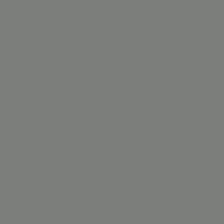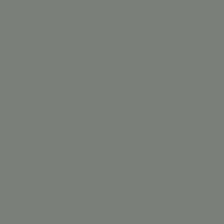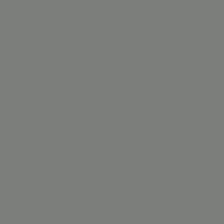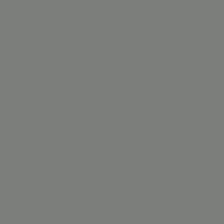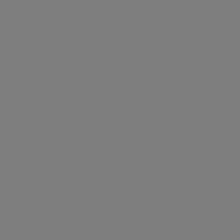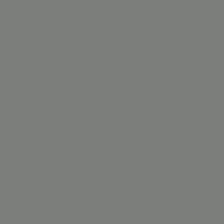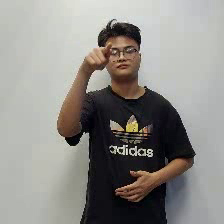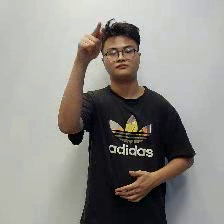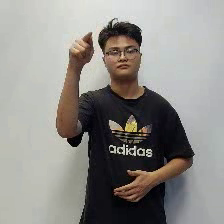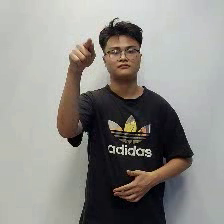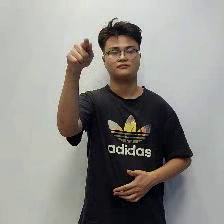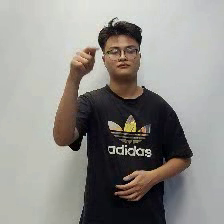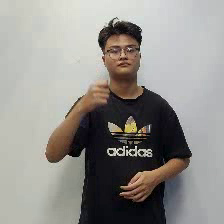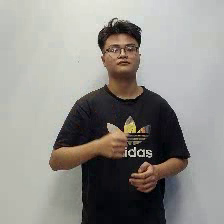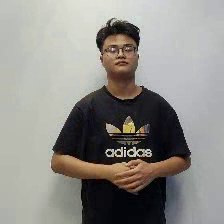Họ